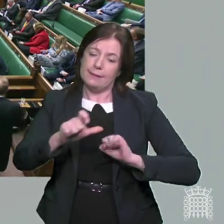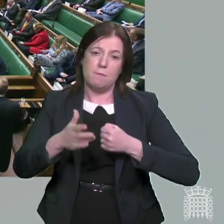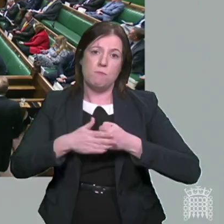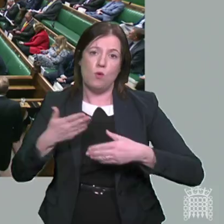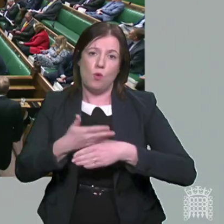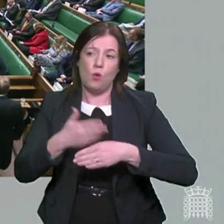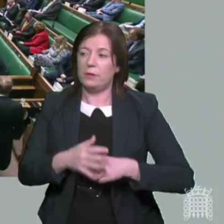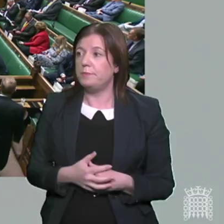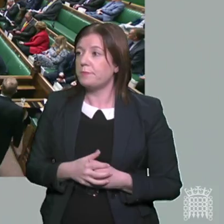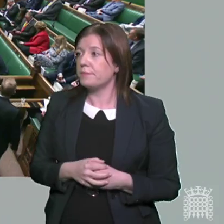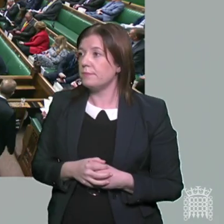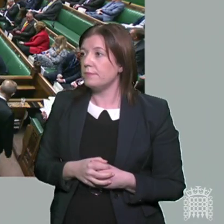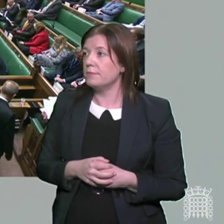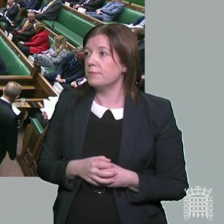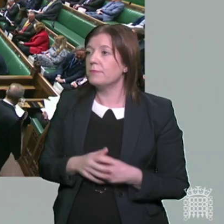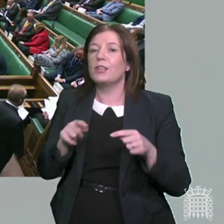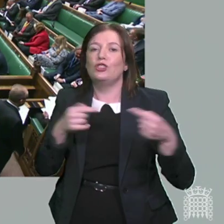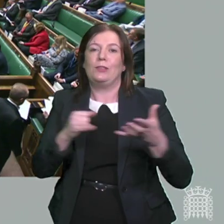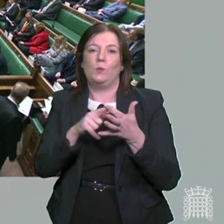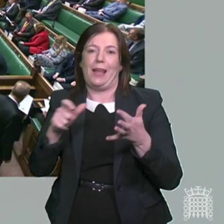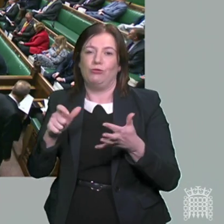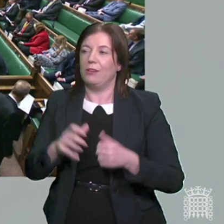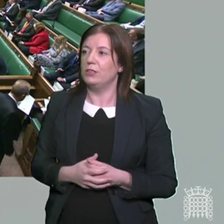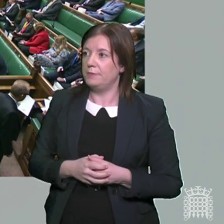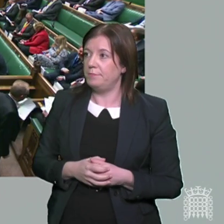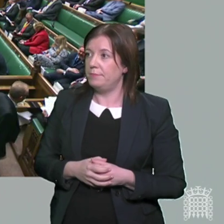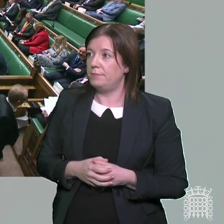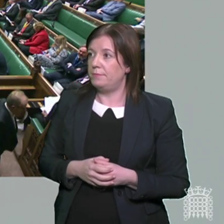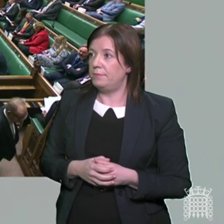We now come to the shadow Minister, Anneliese Dodds.